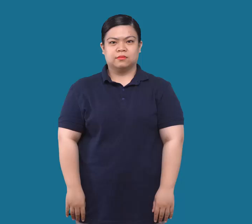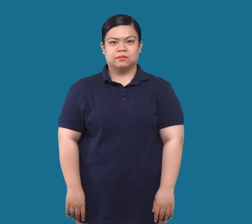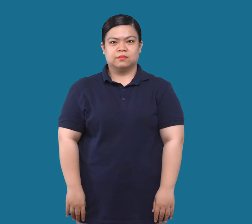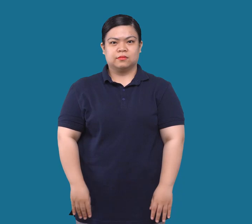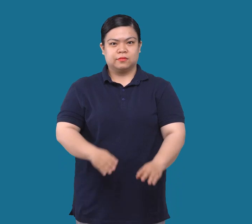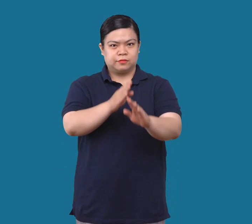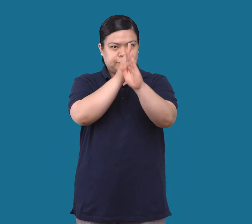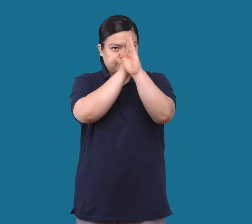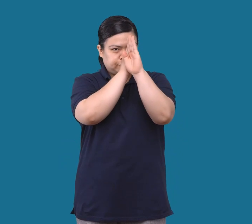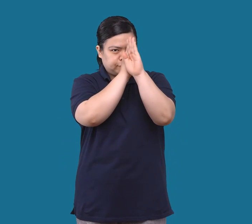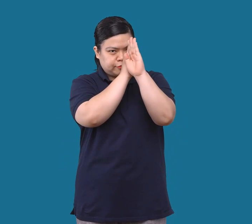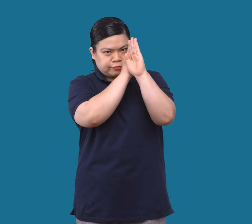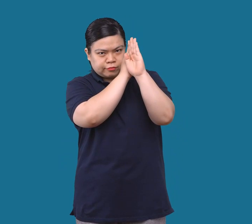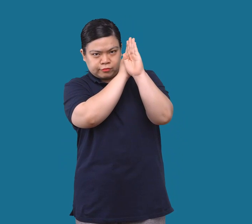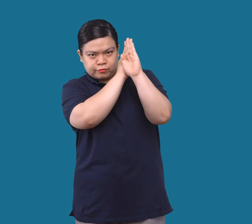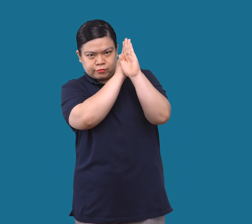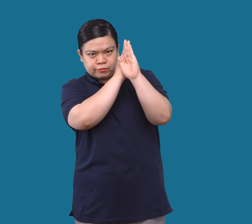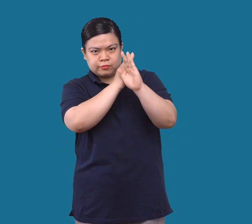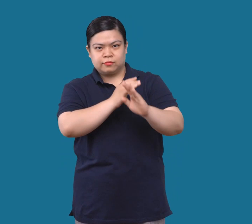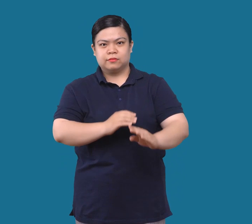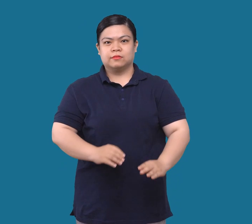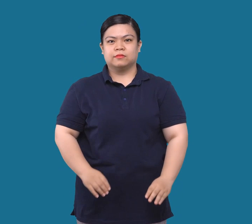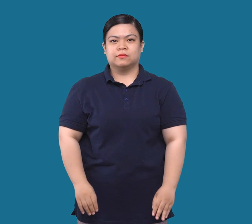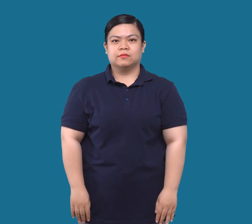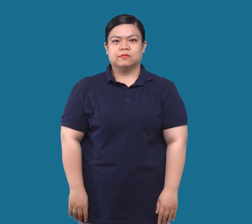rình mò